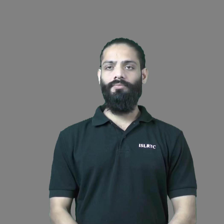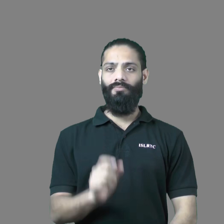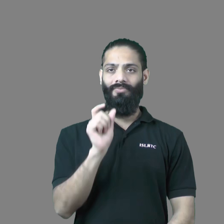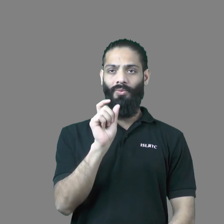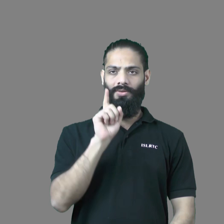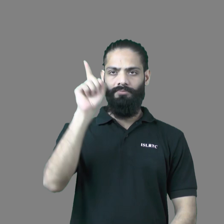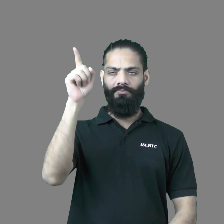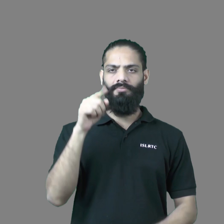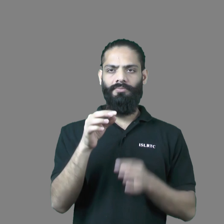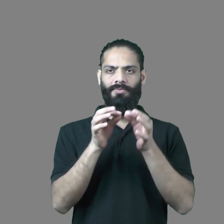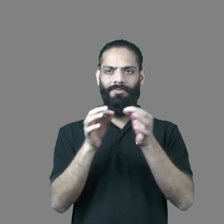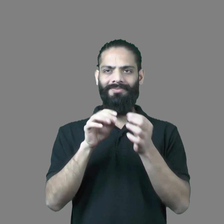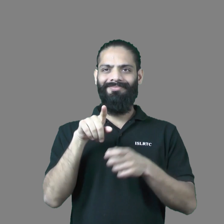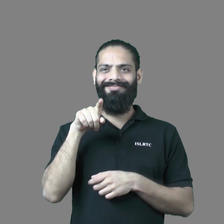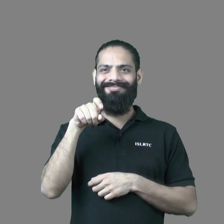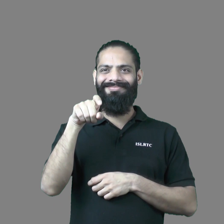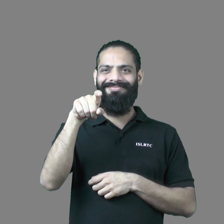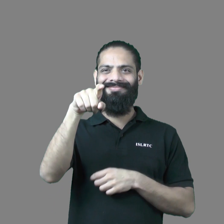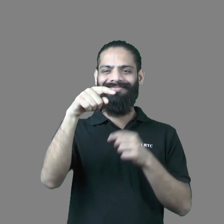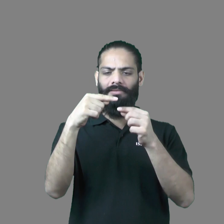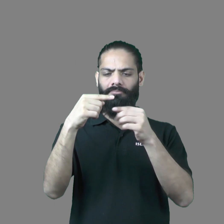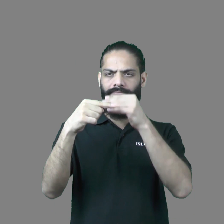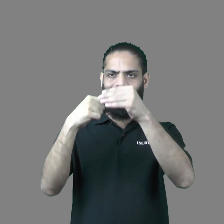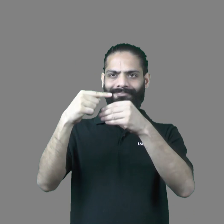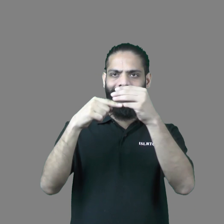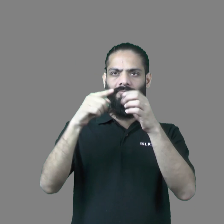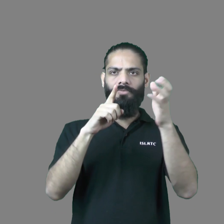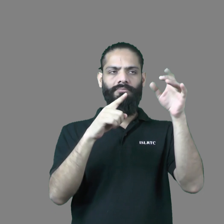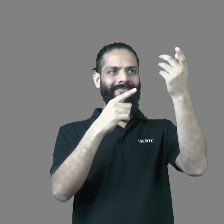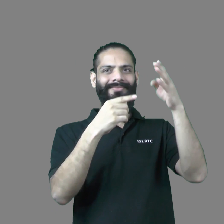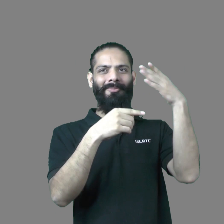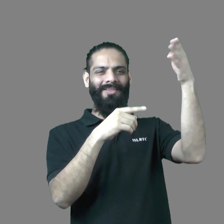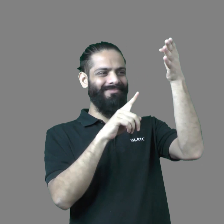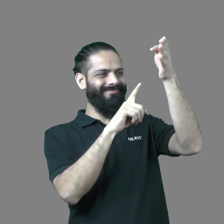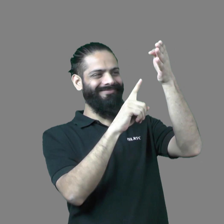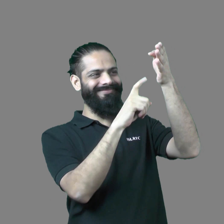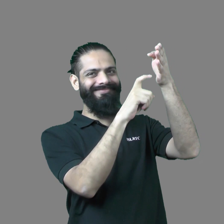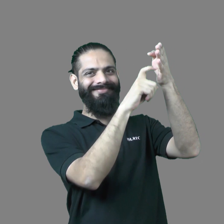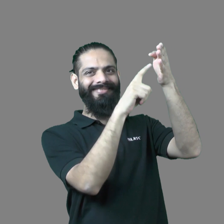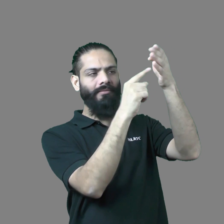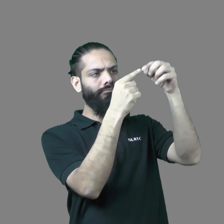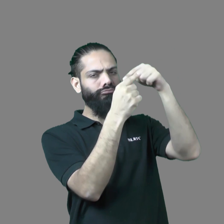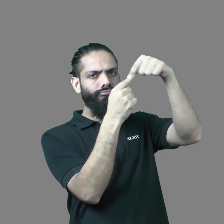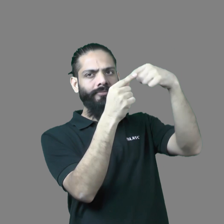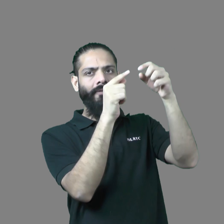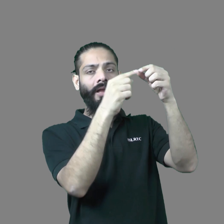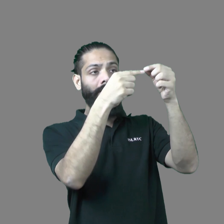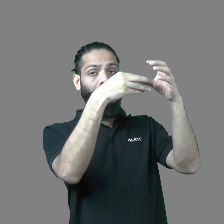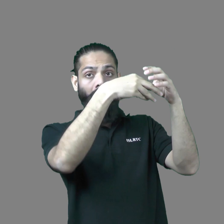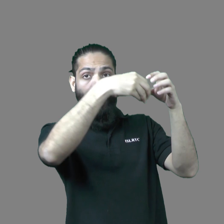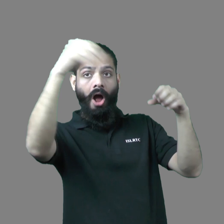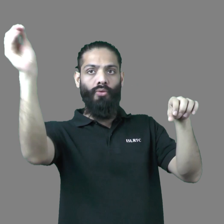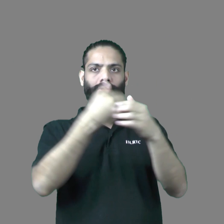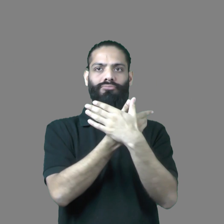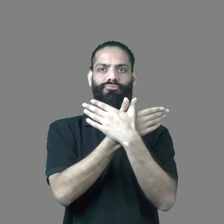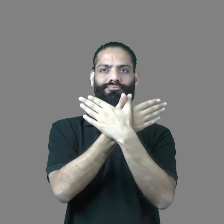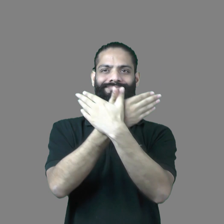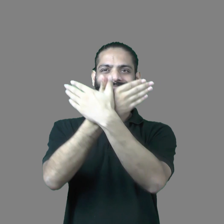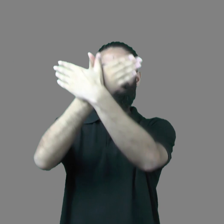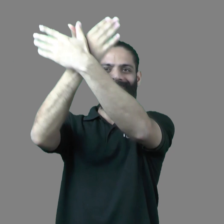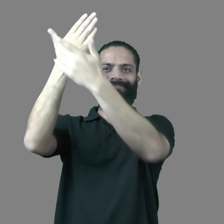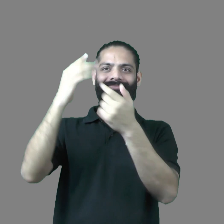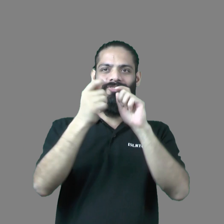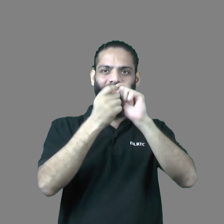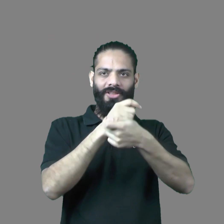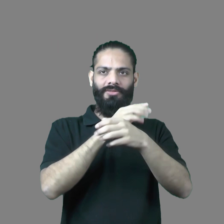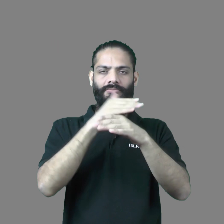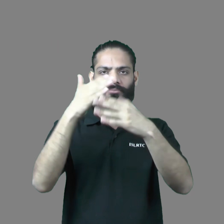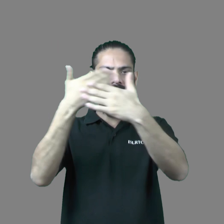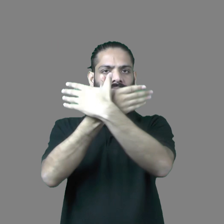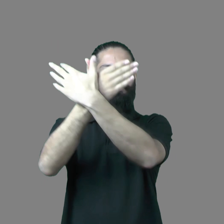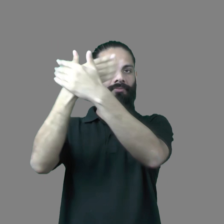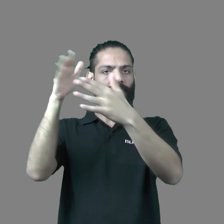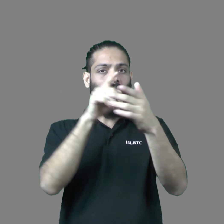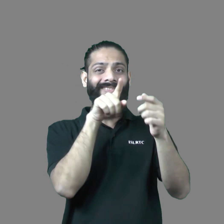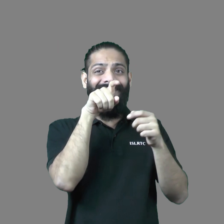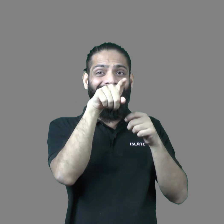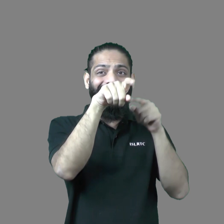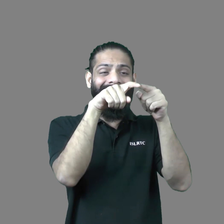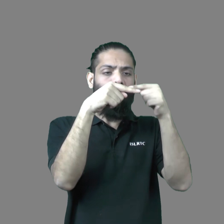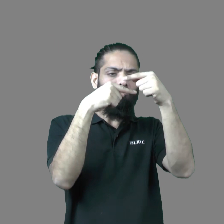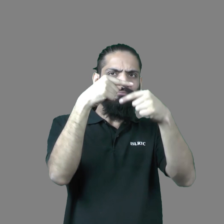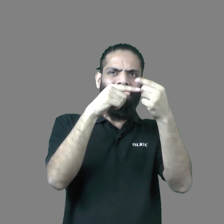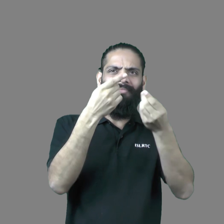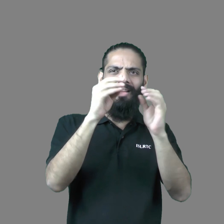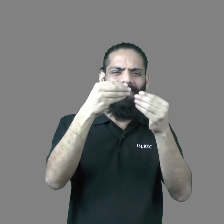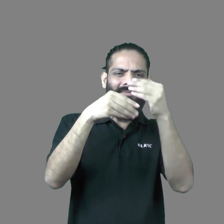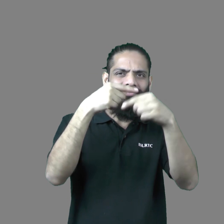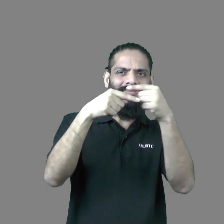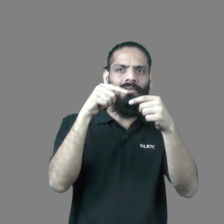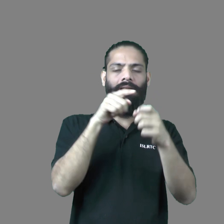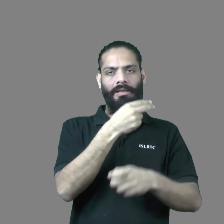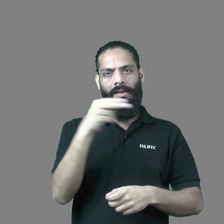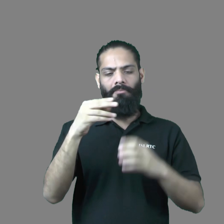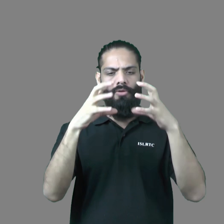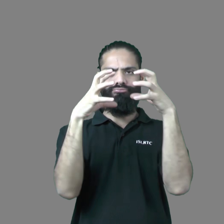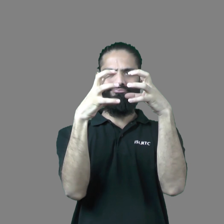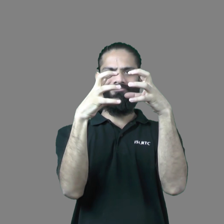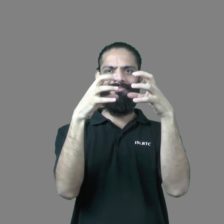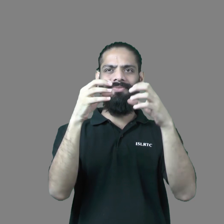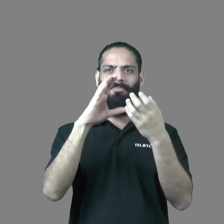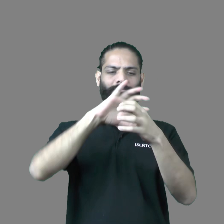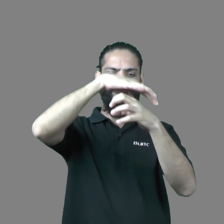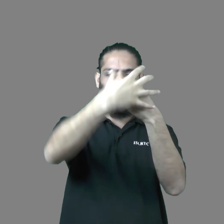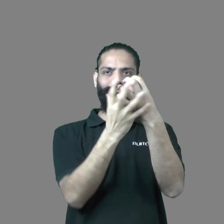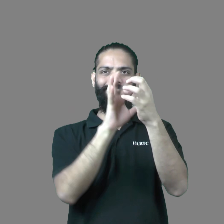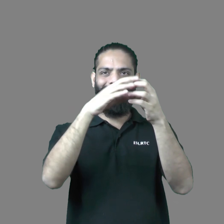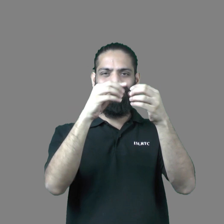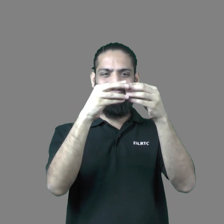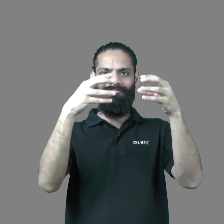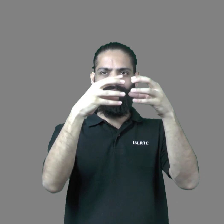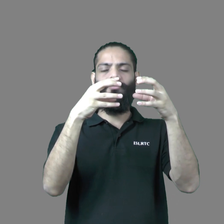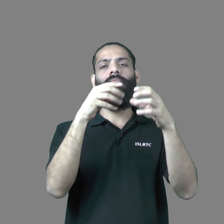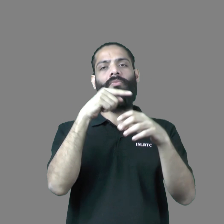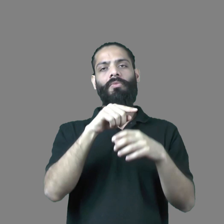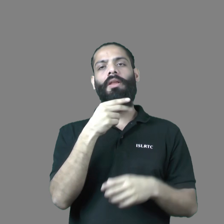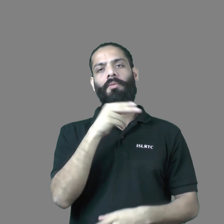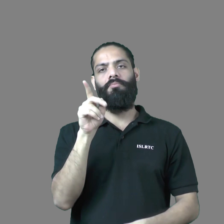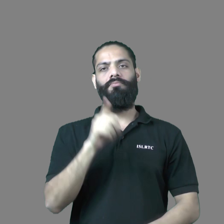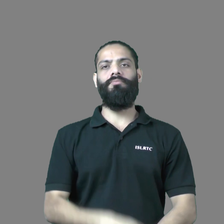Cocoon